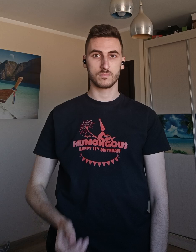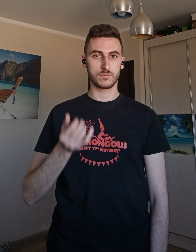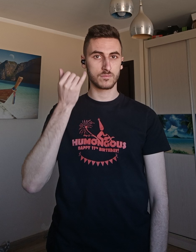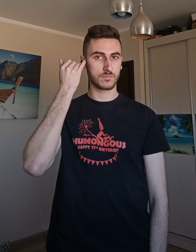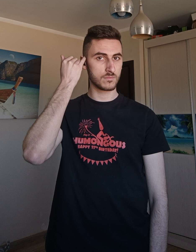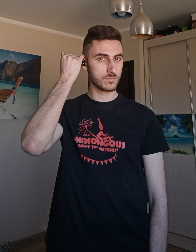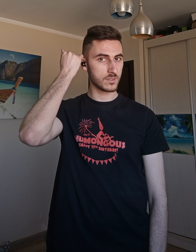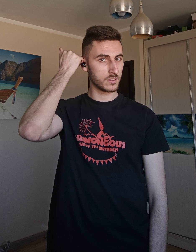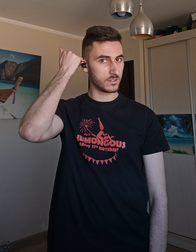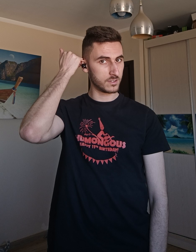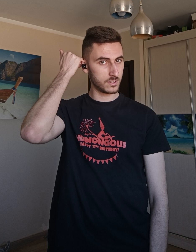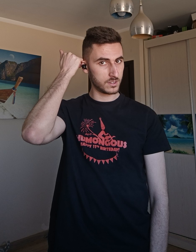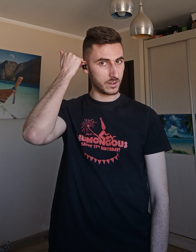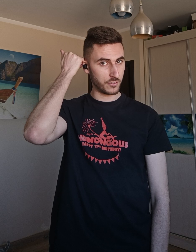פקיד